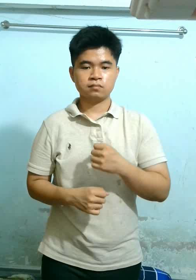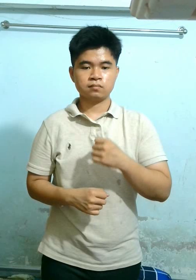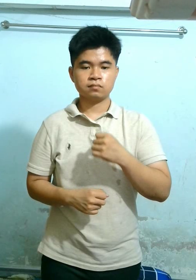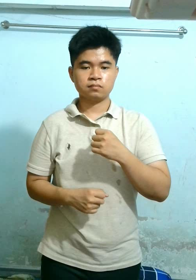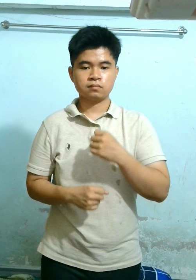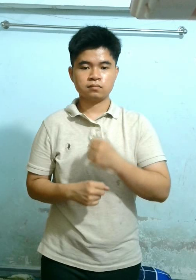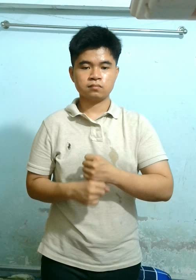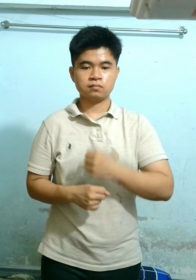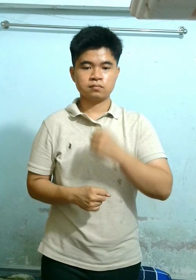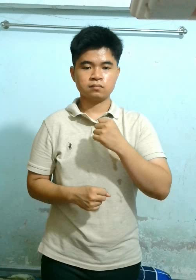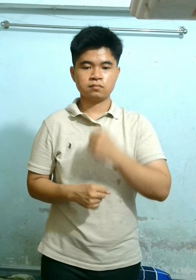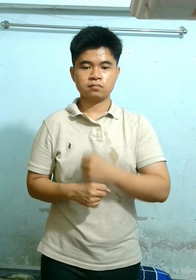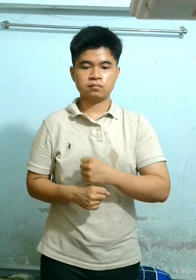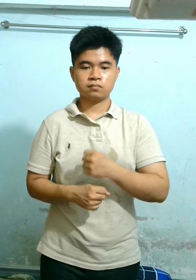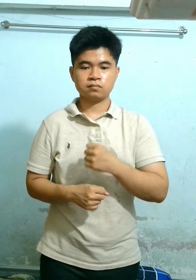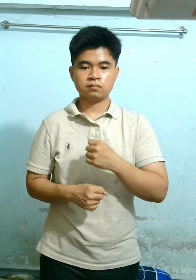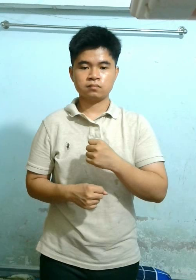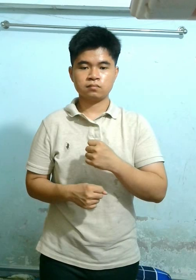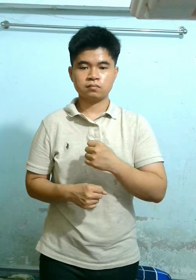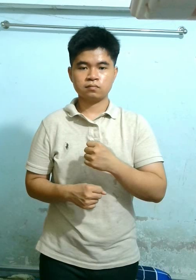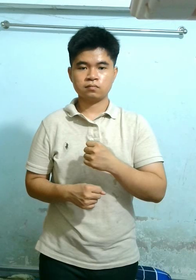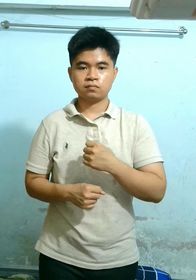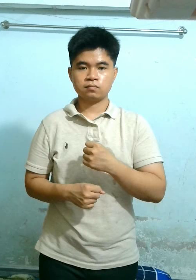cong viec